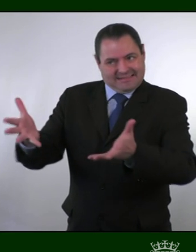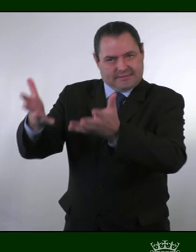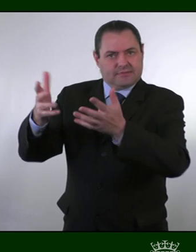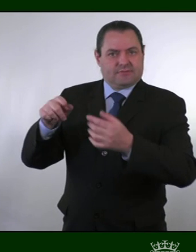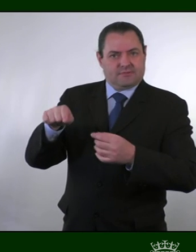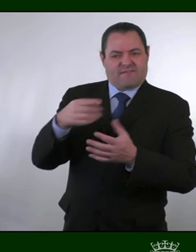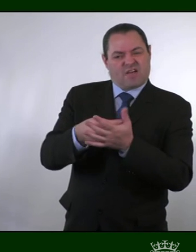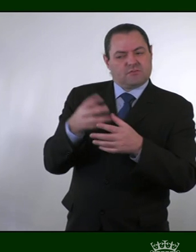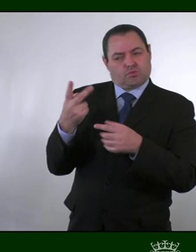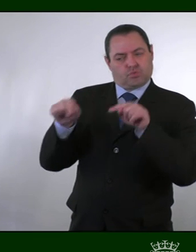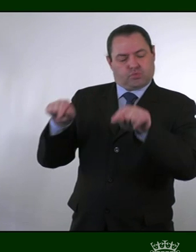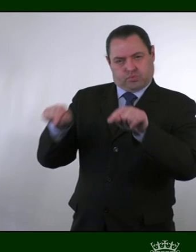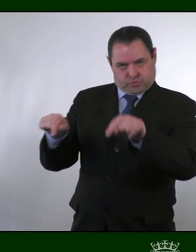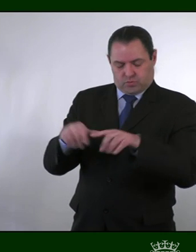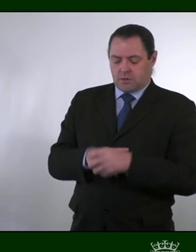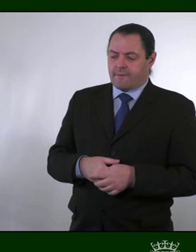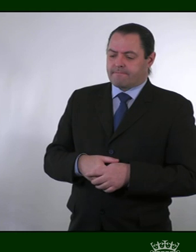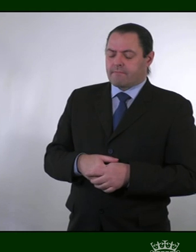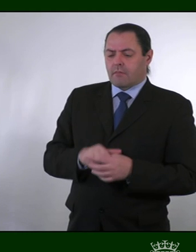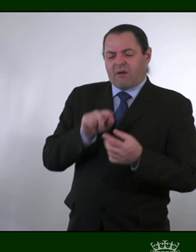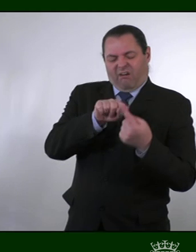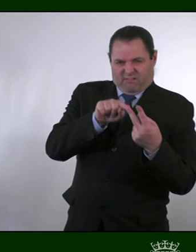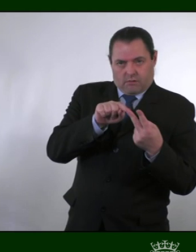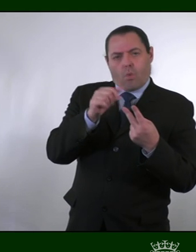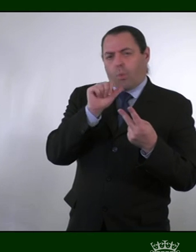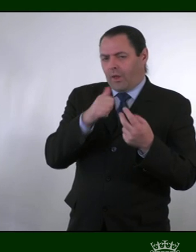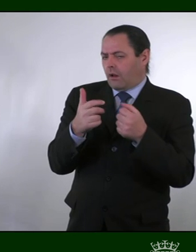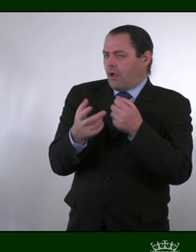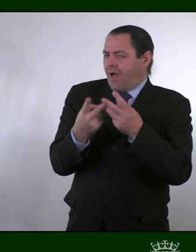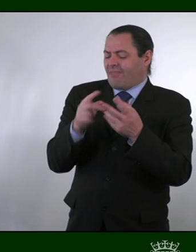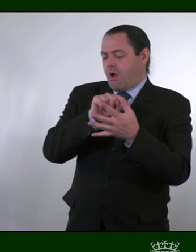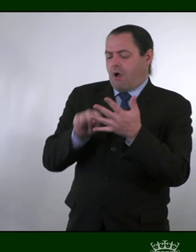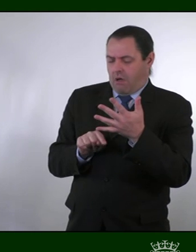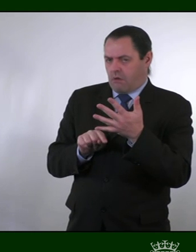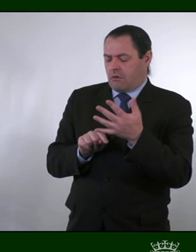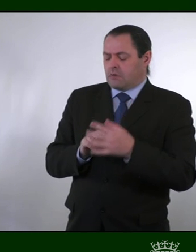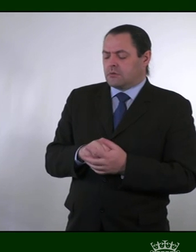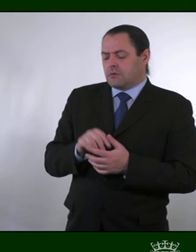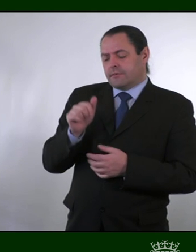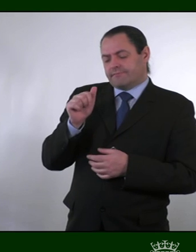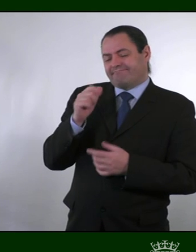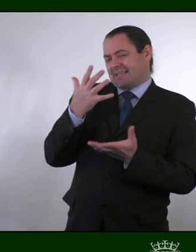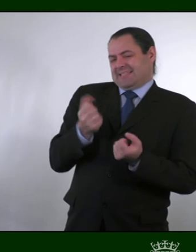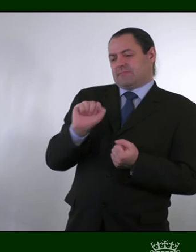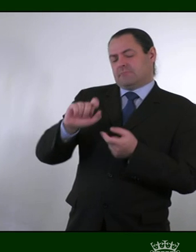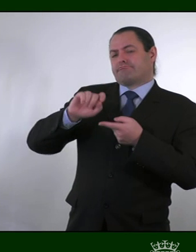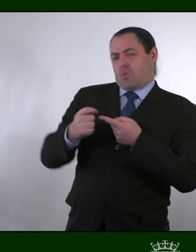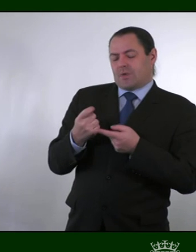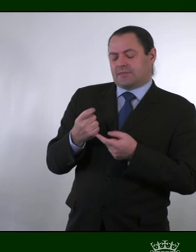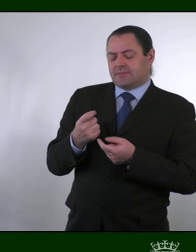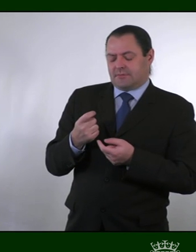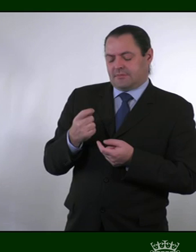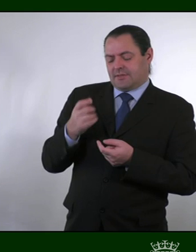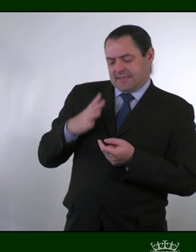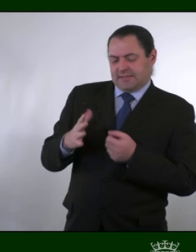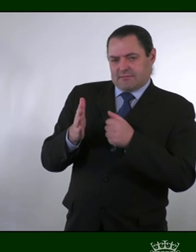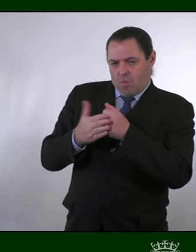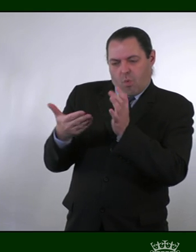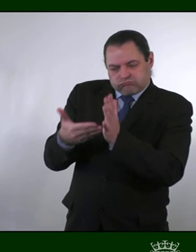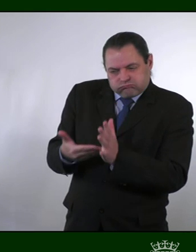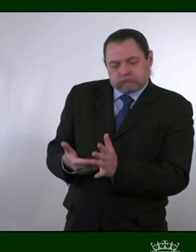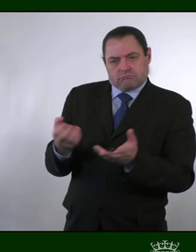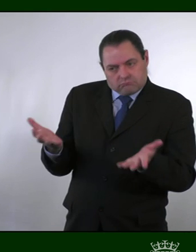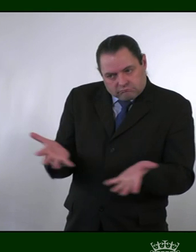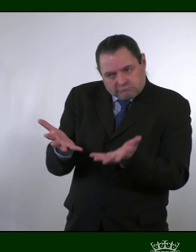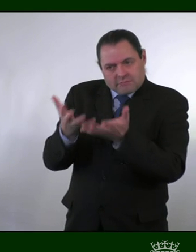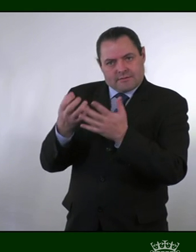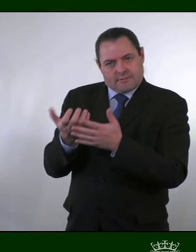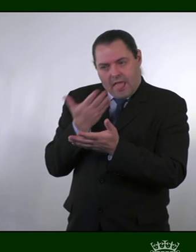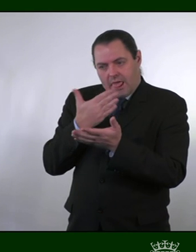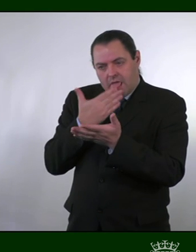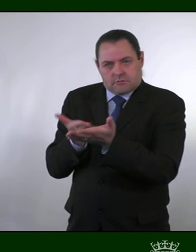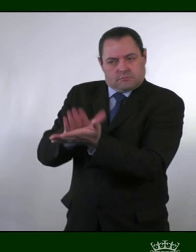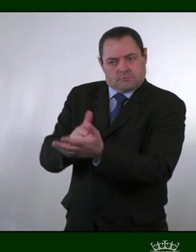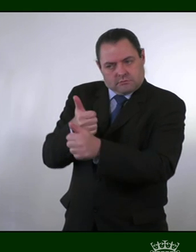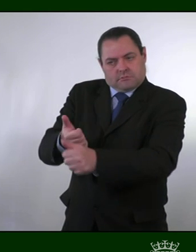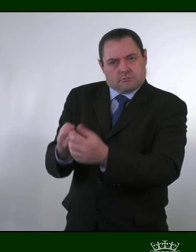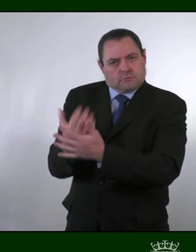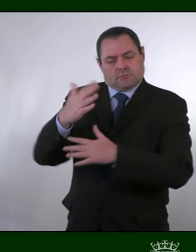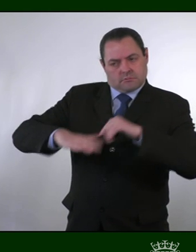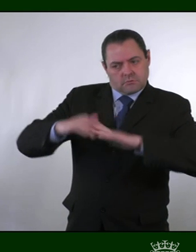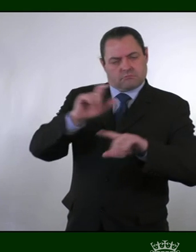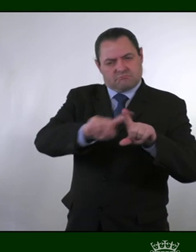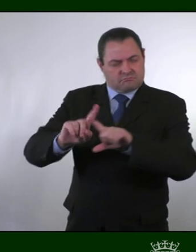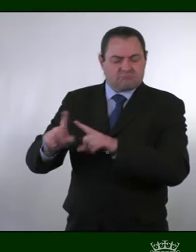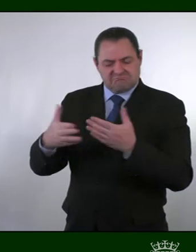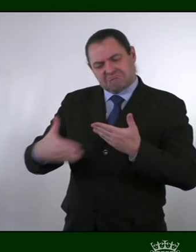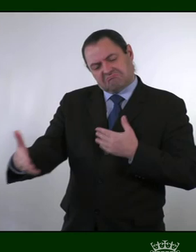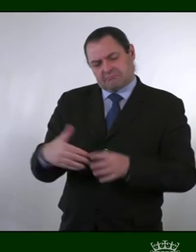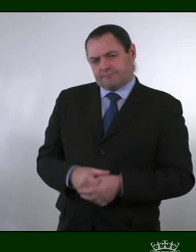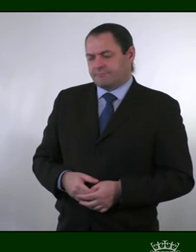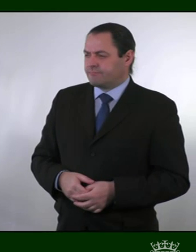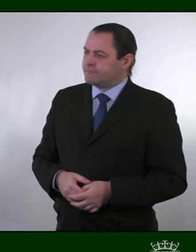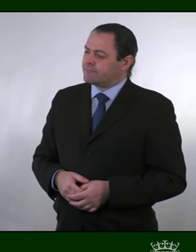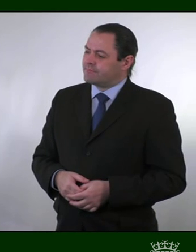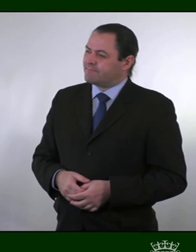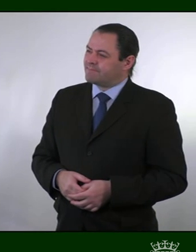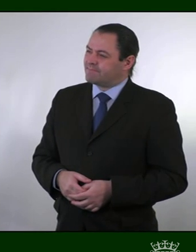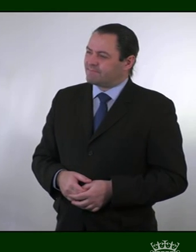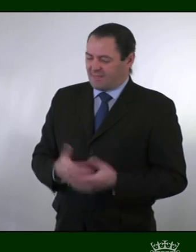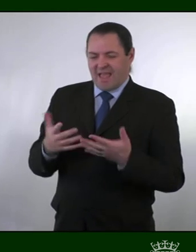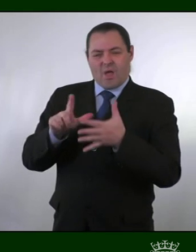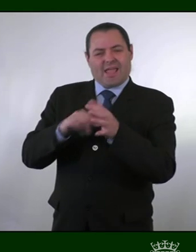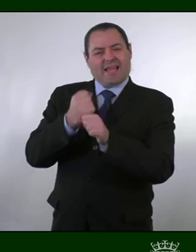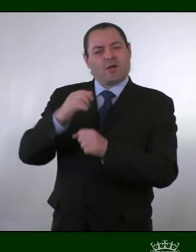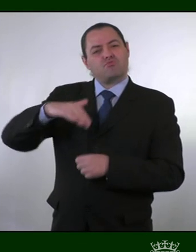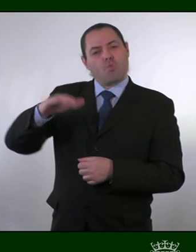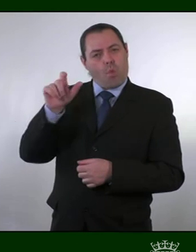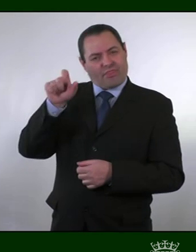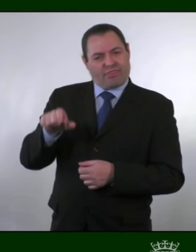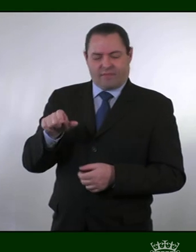We will be bringing forward further measures—I take his point on board very sincerely—to boost investment in UK infrastructure in due course.